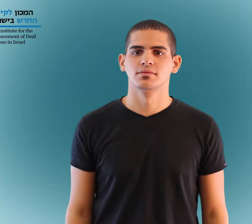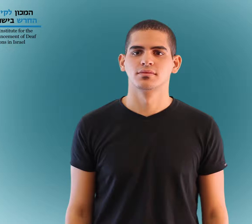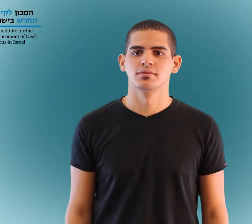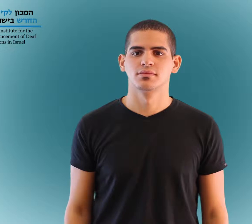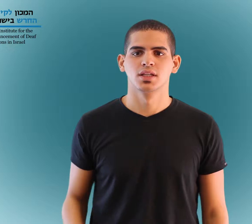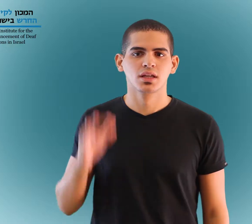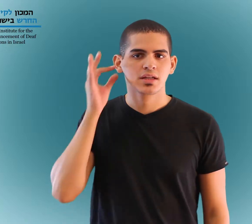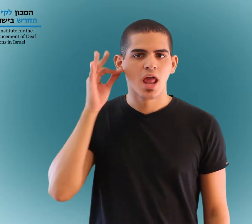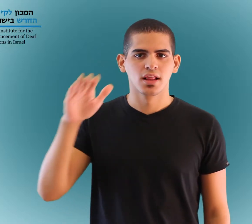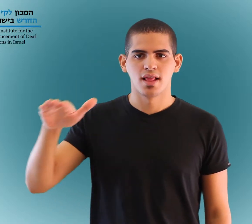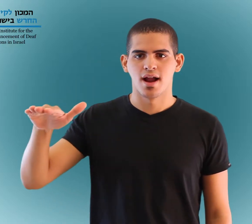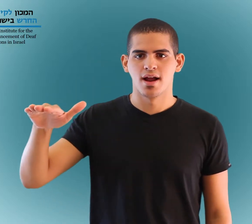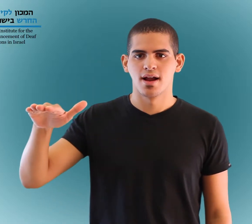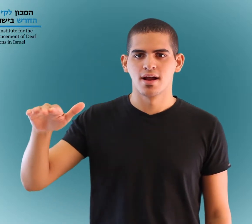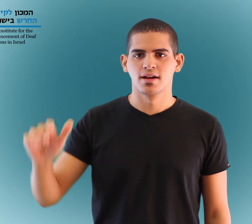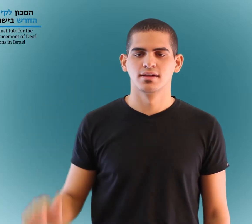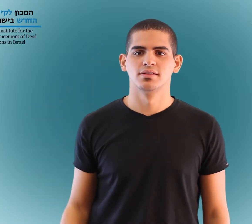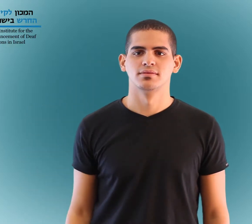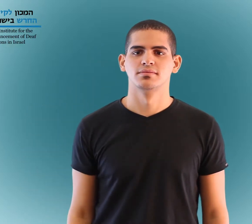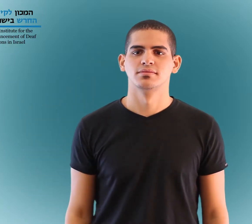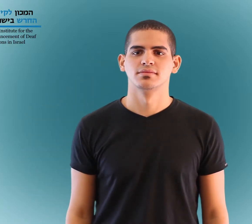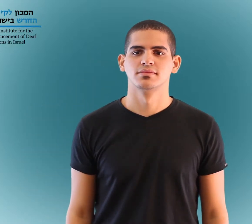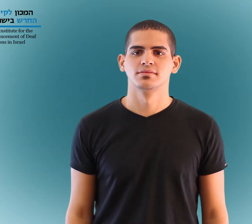ילדה